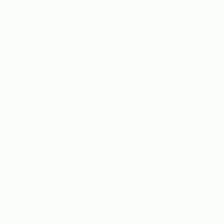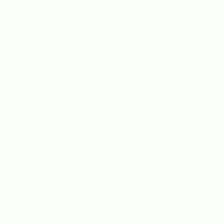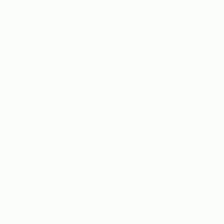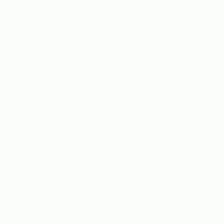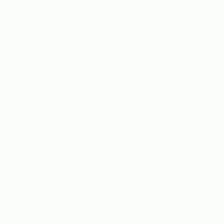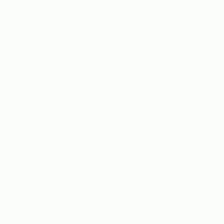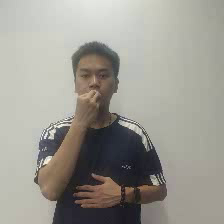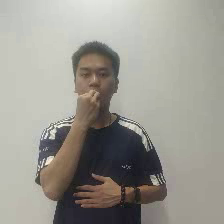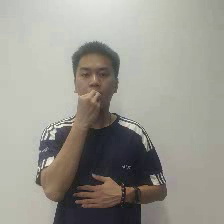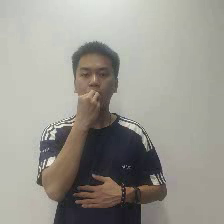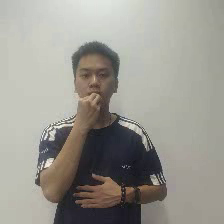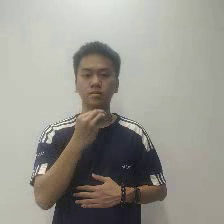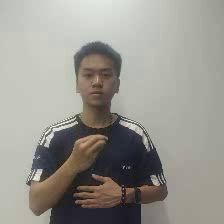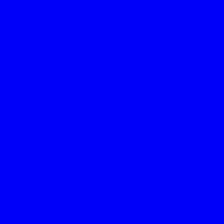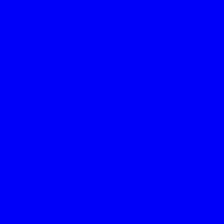Ăn